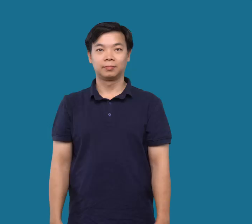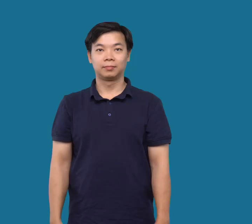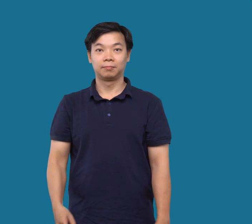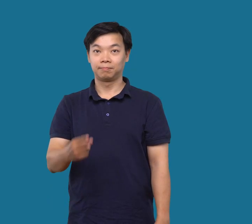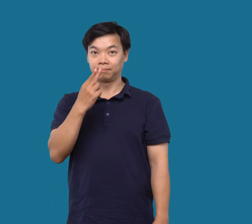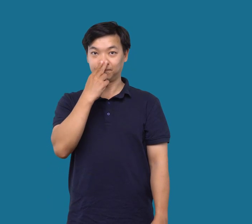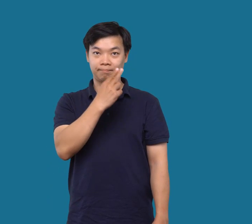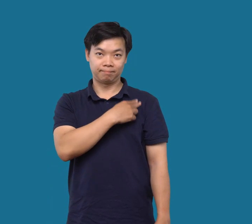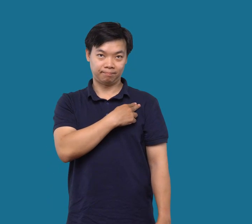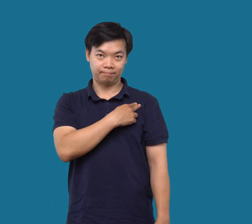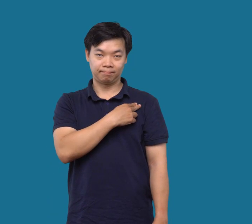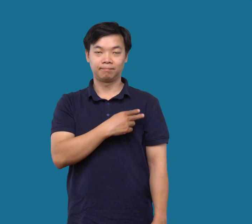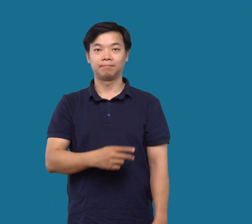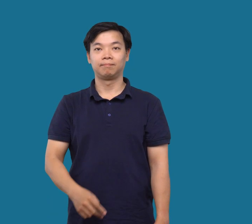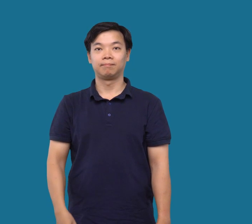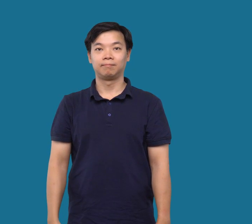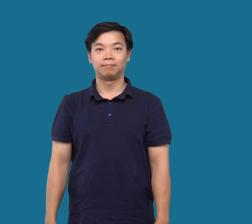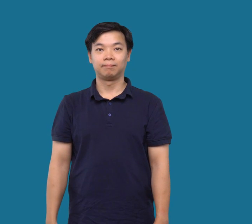nước Việt nam